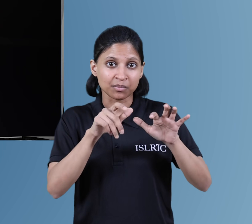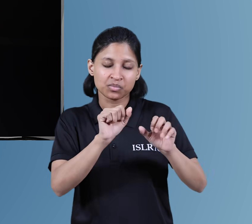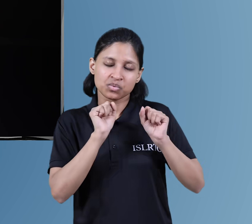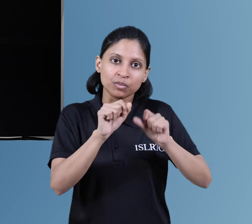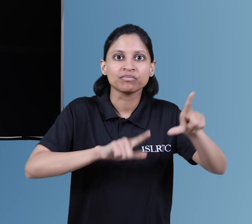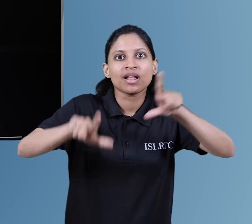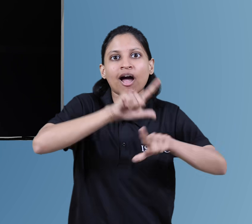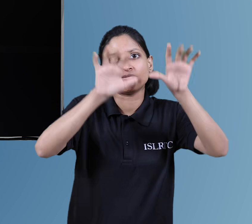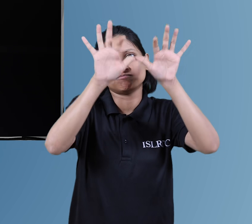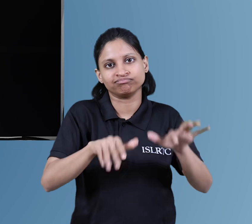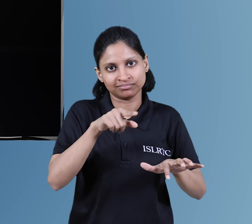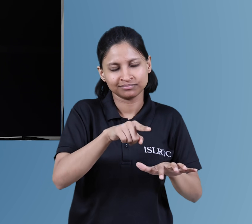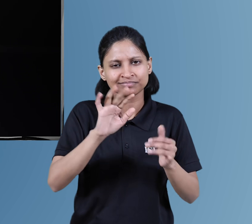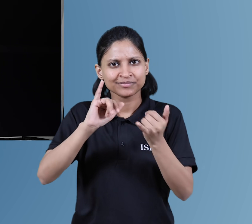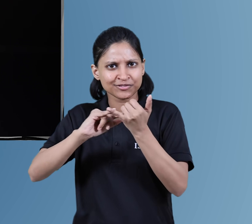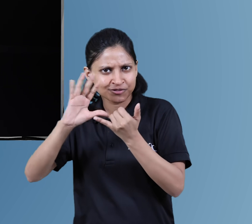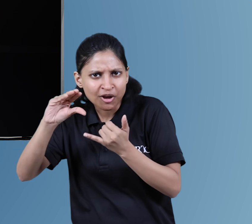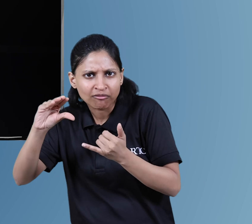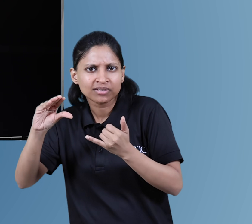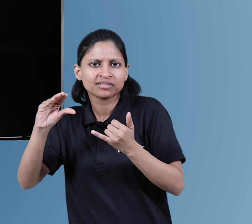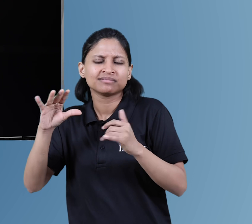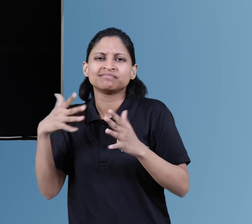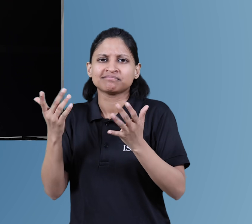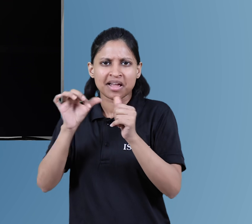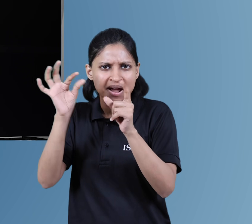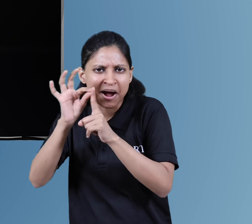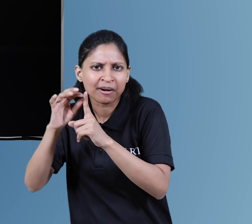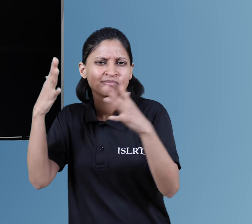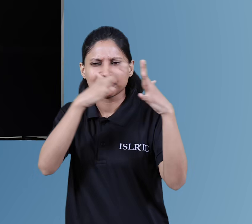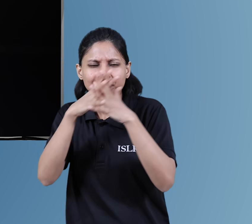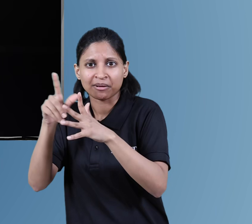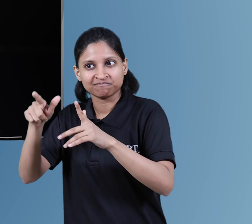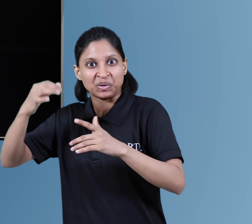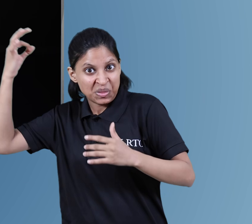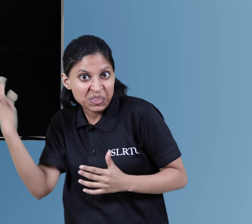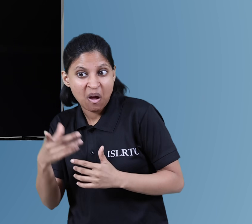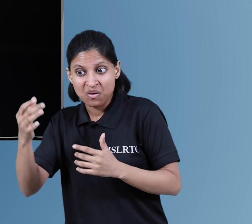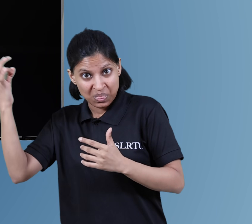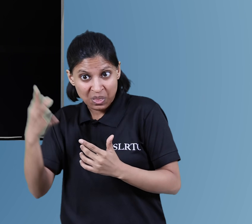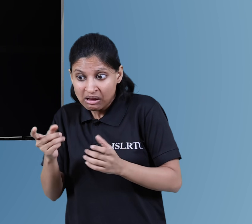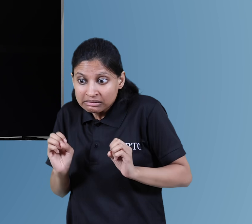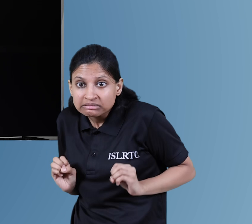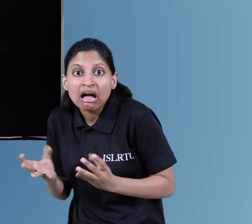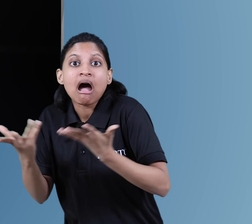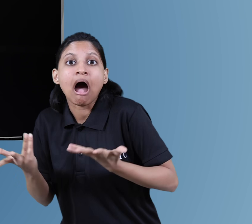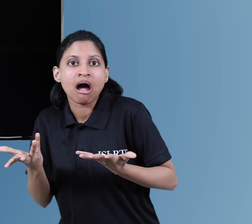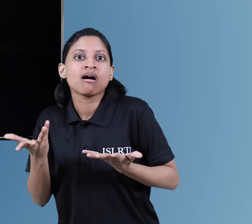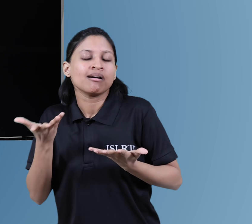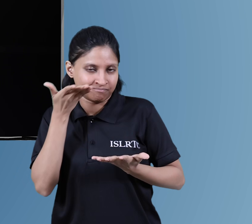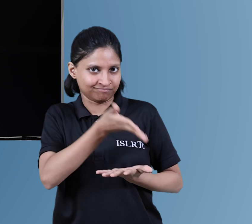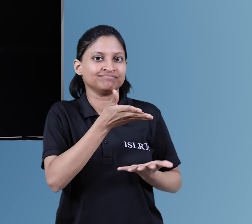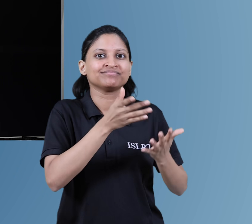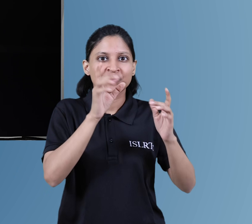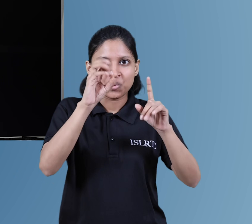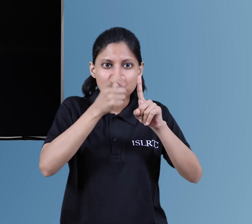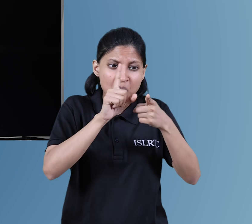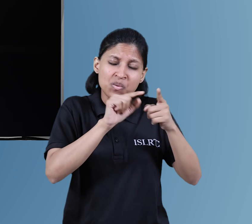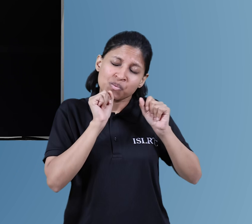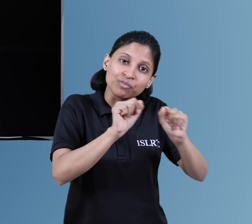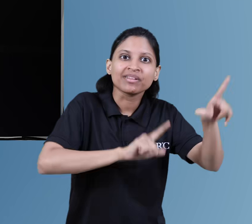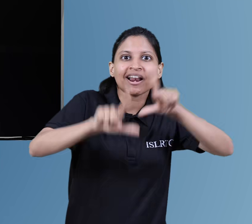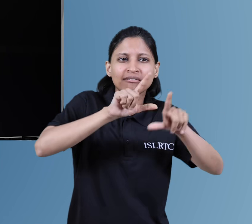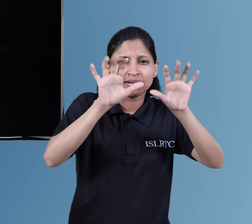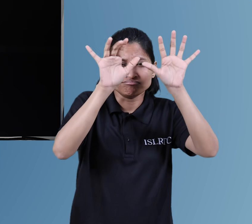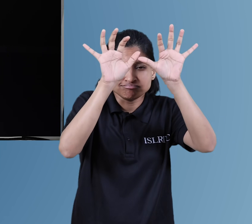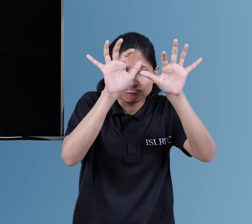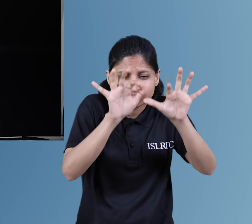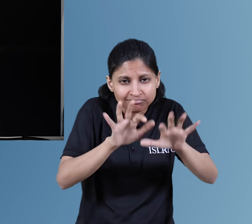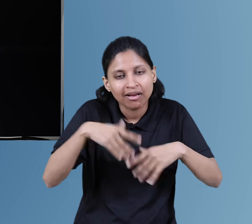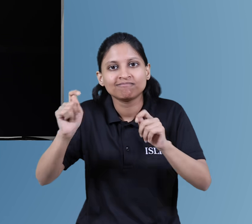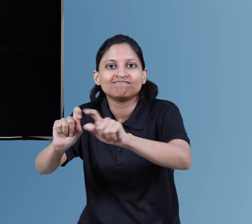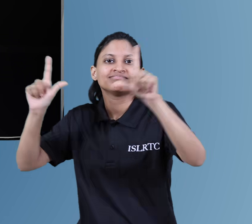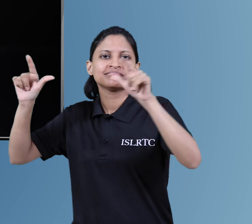A versatile programing language used for developing applications like websites, mobile applications, software, etc.